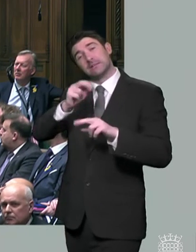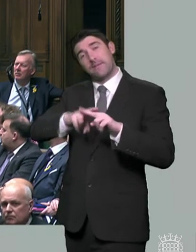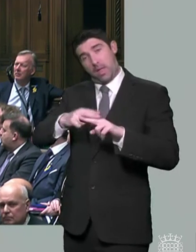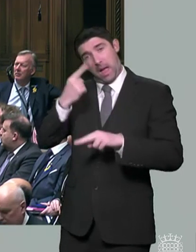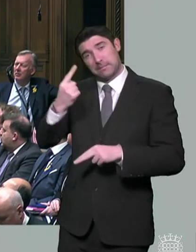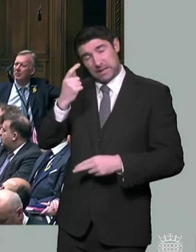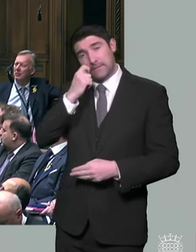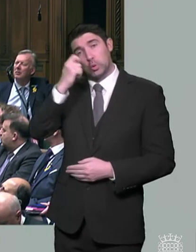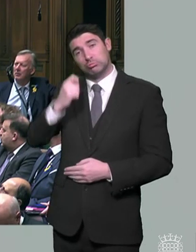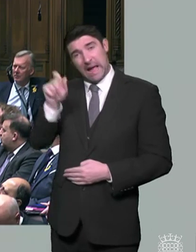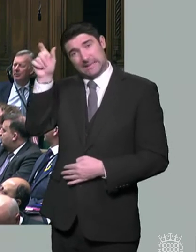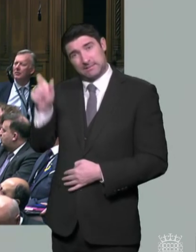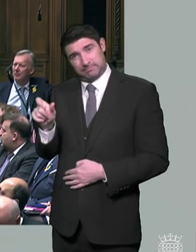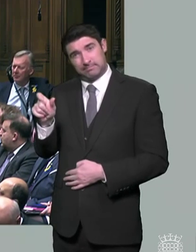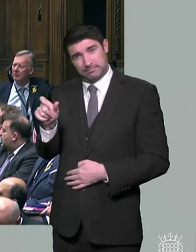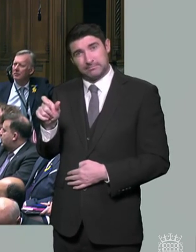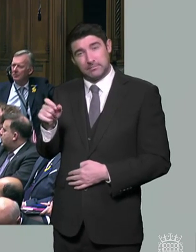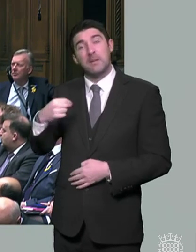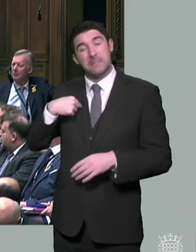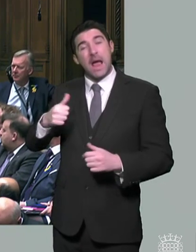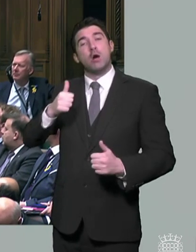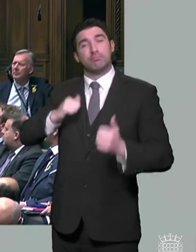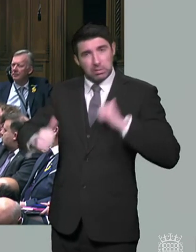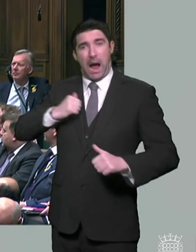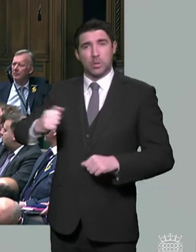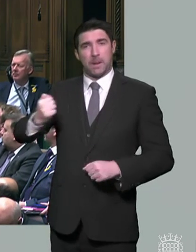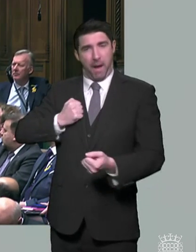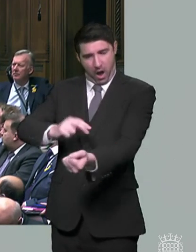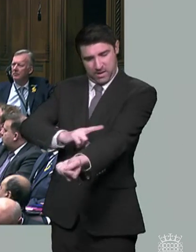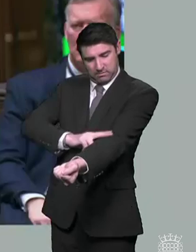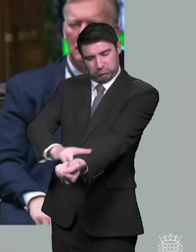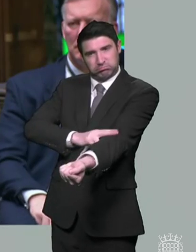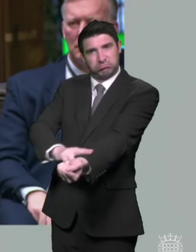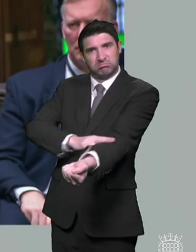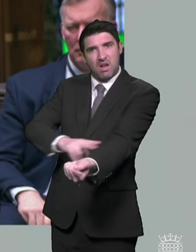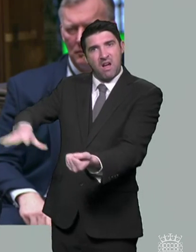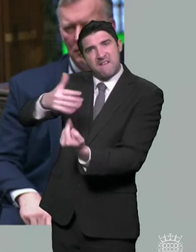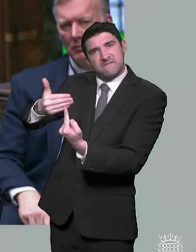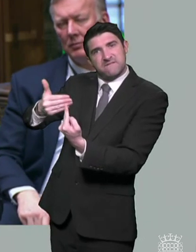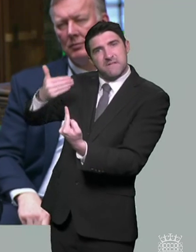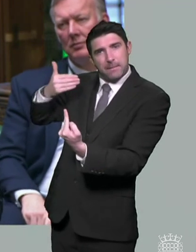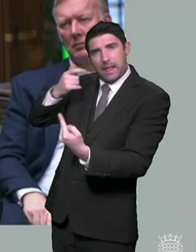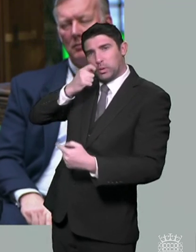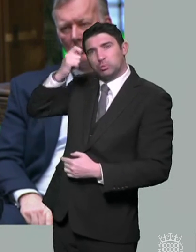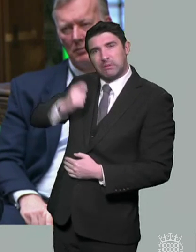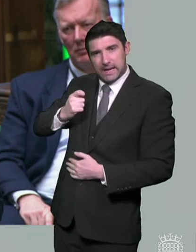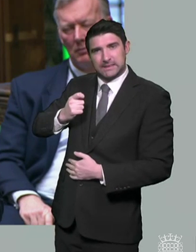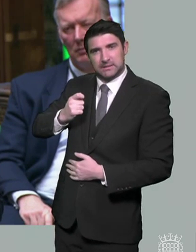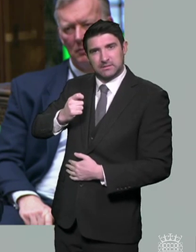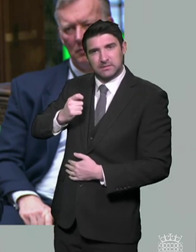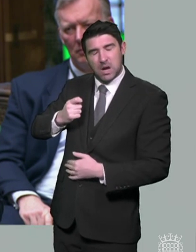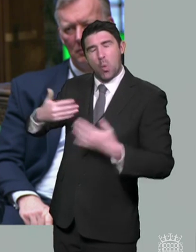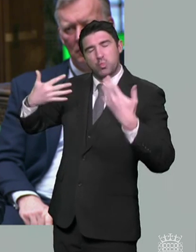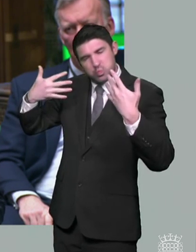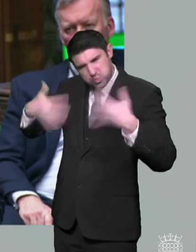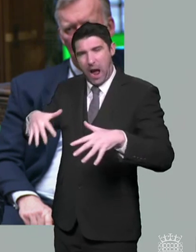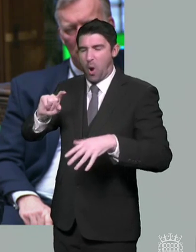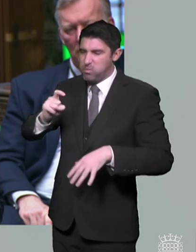I am proud of my Ukrainian heritage, and never more so than over the past week, when this plucky nation—the nation of my family—has stood up to the jackboot of Putin’s army.